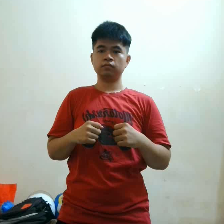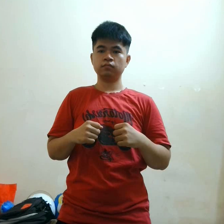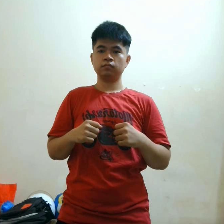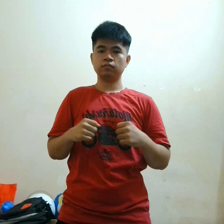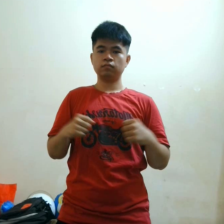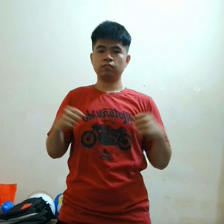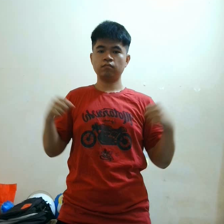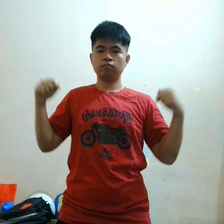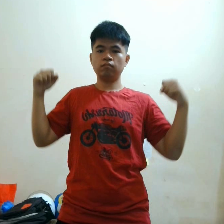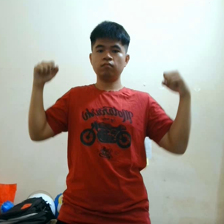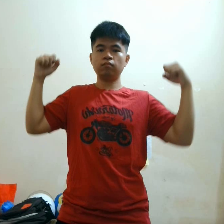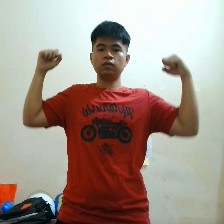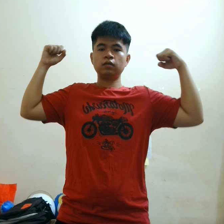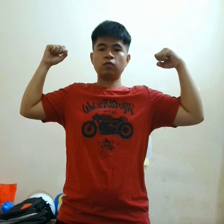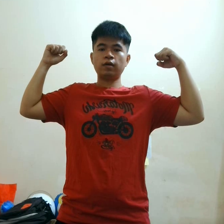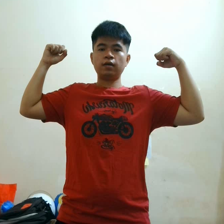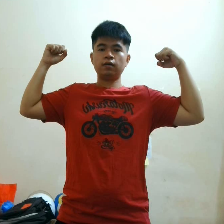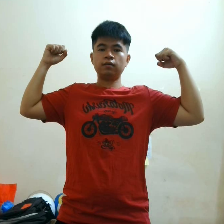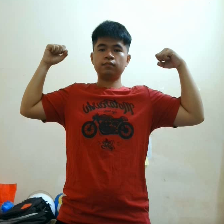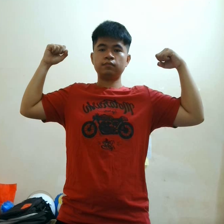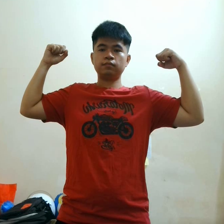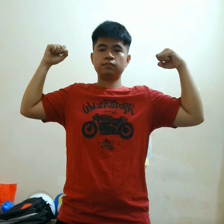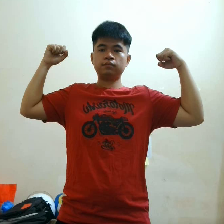minh khoe